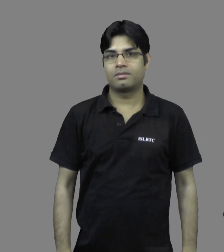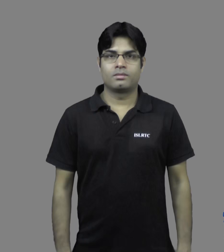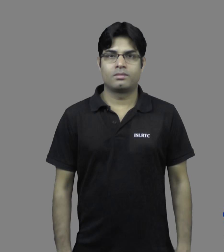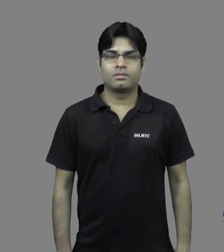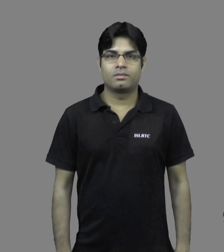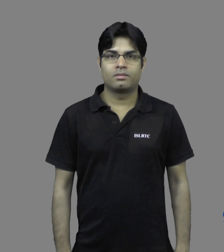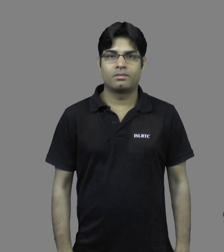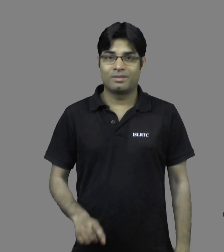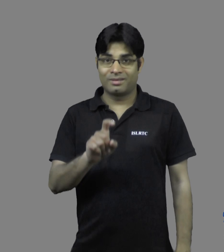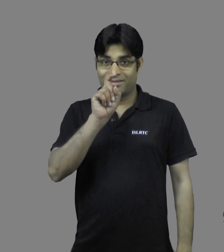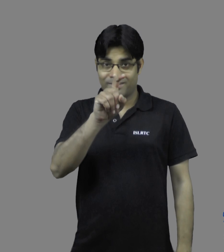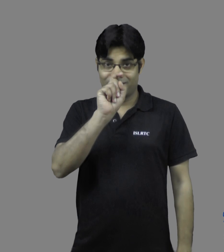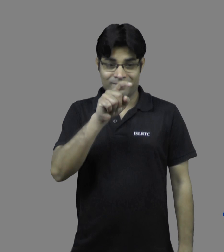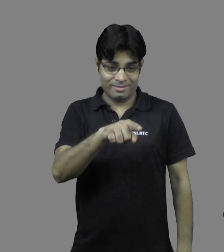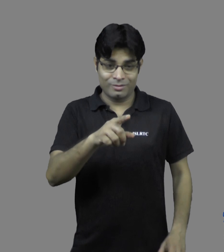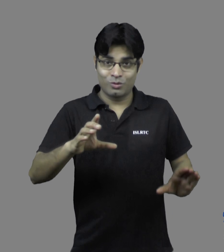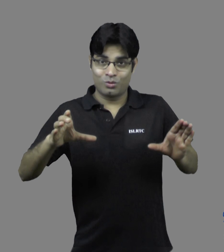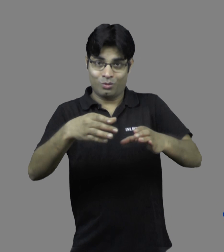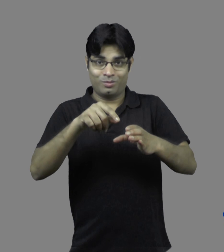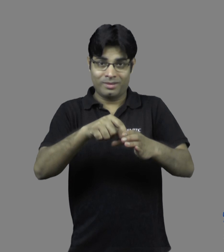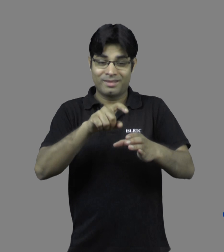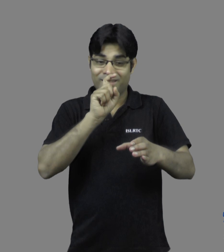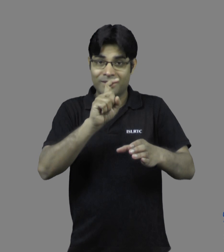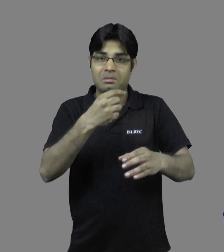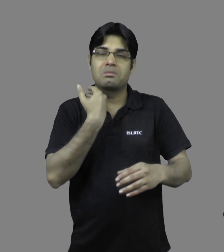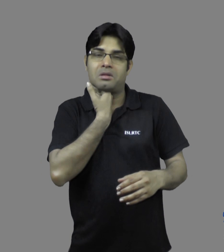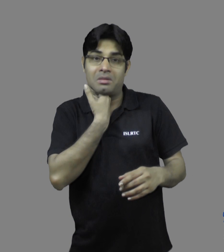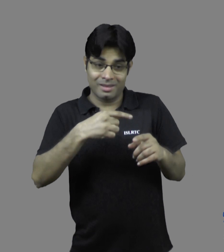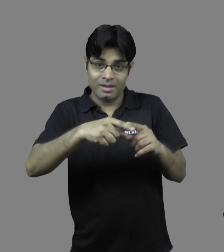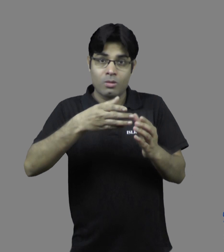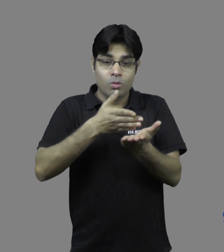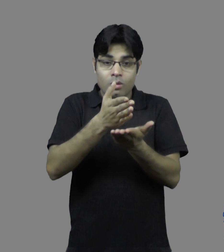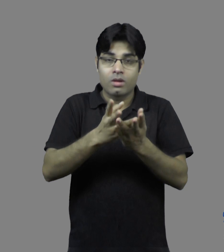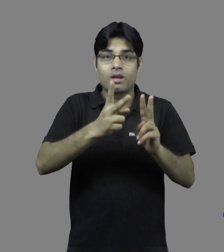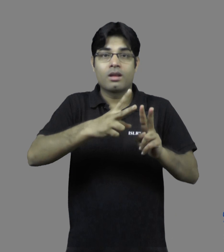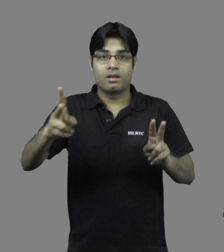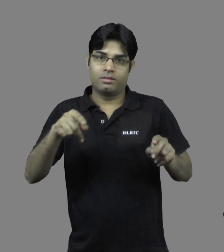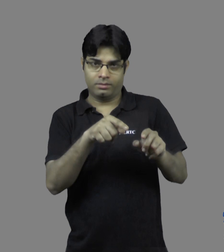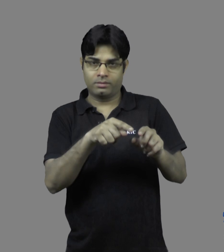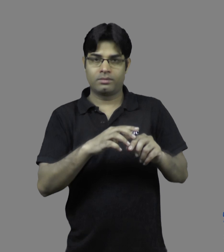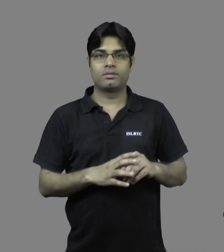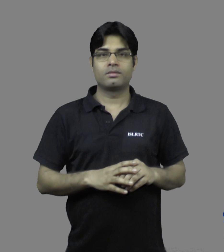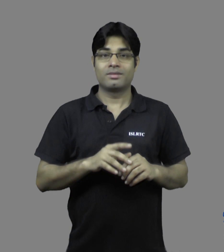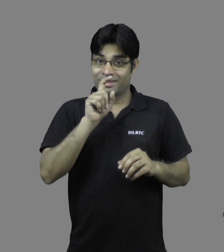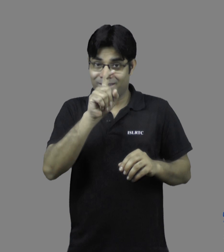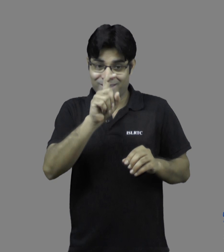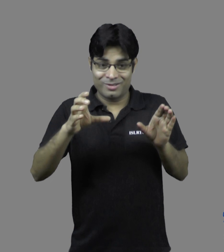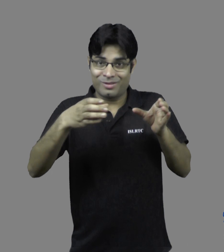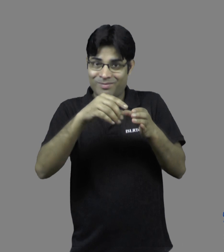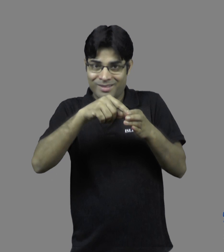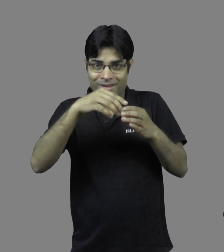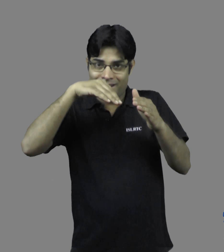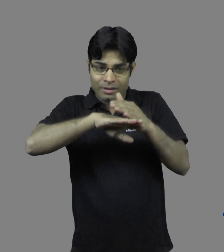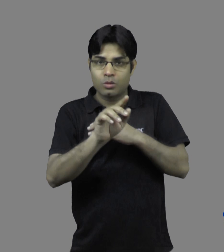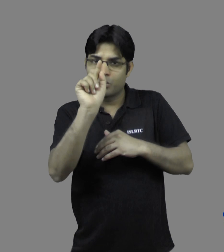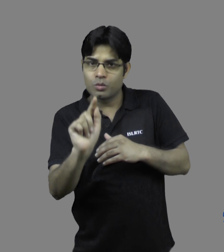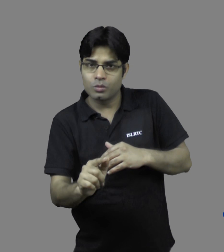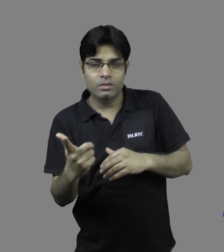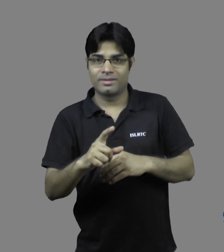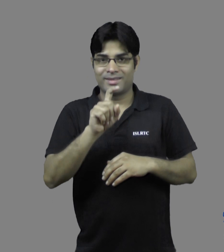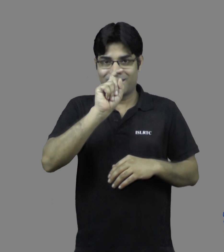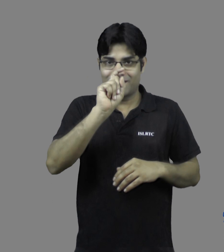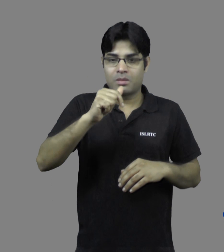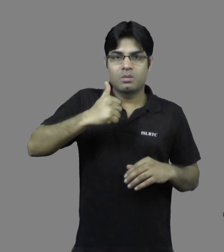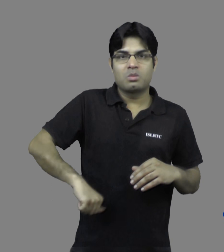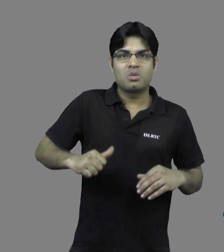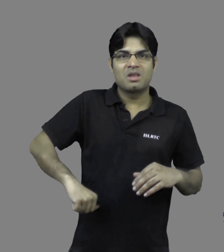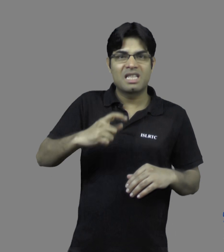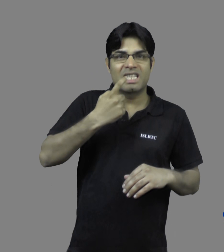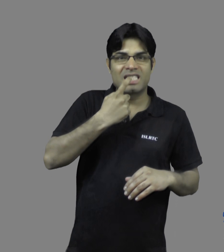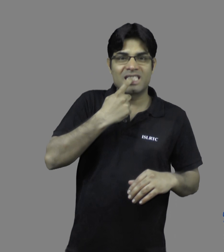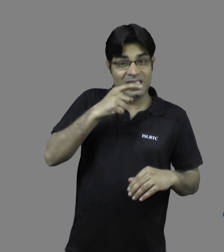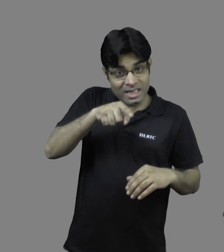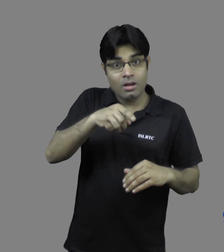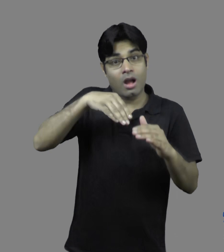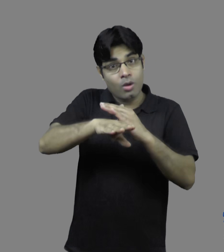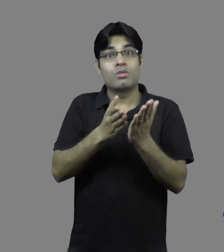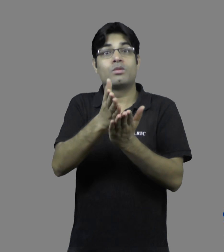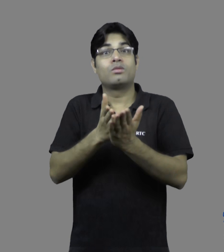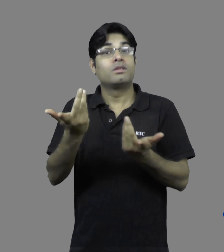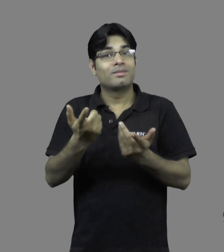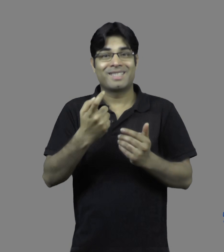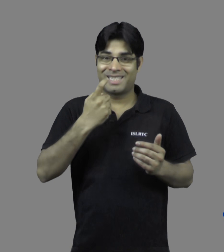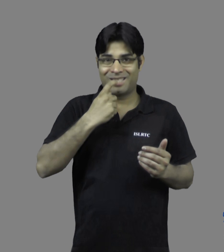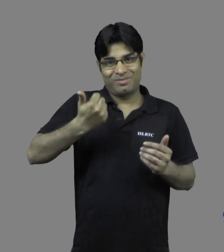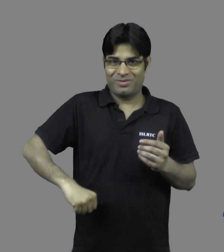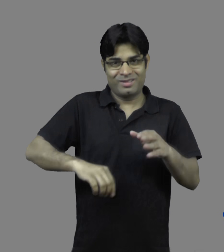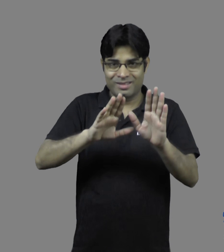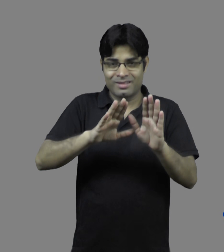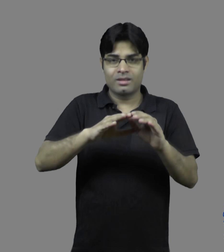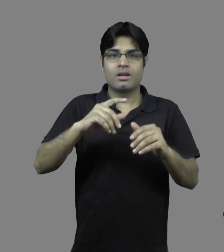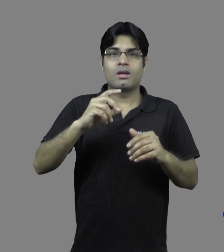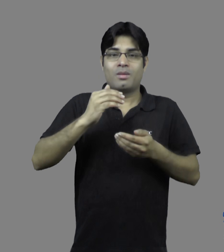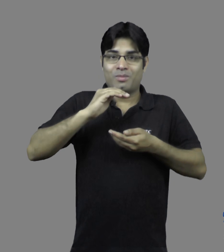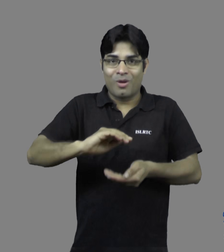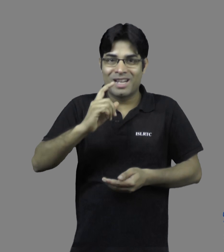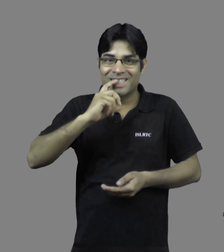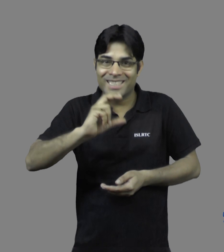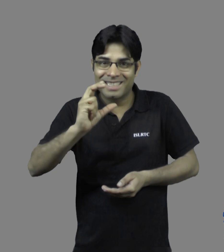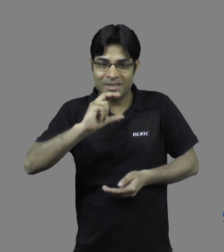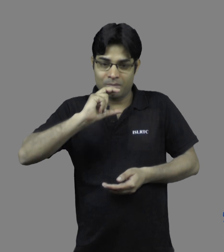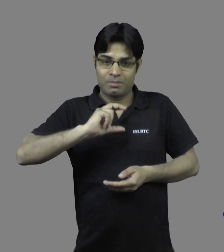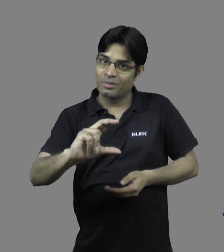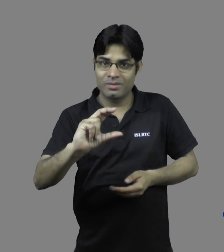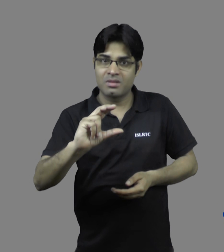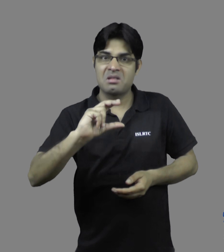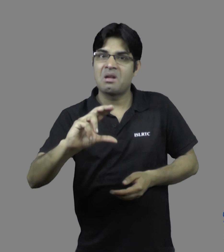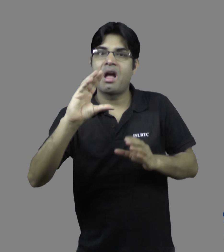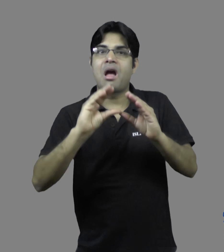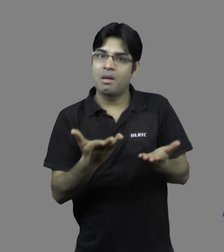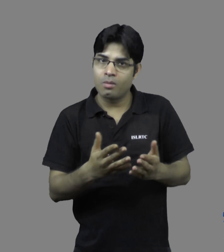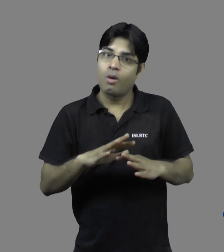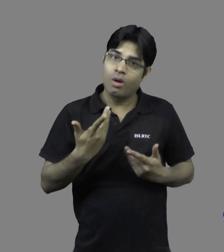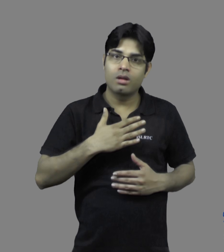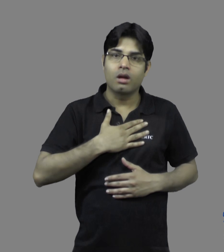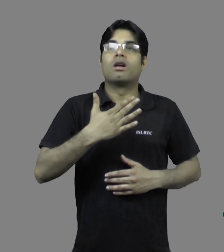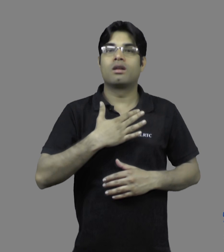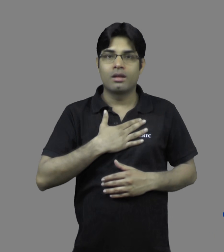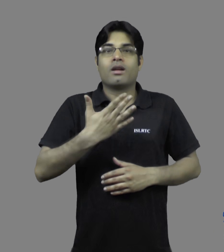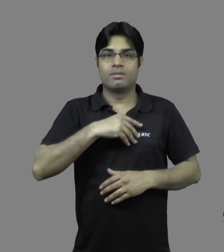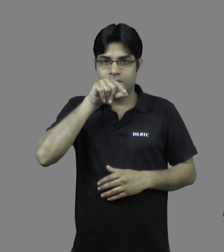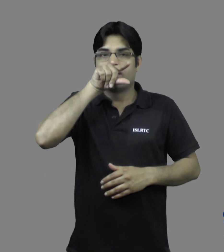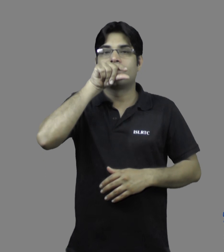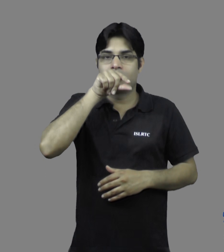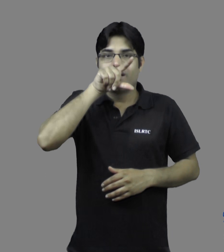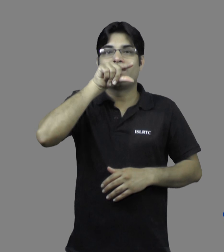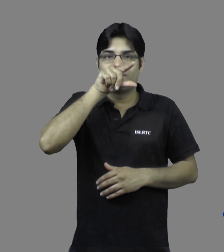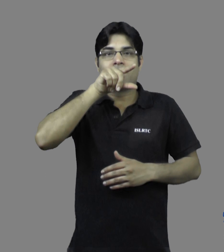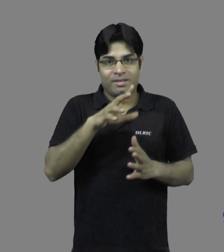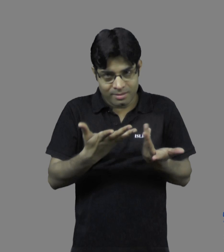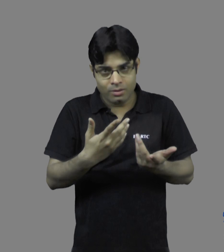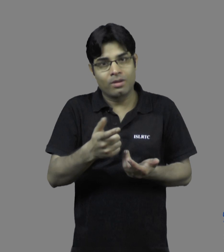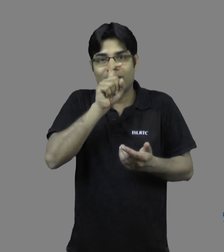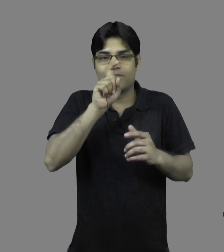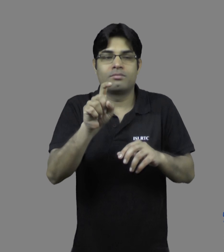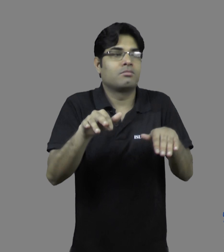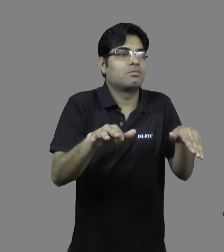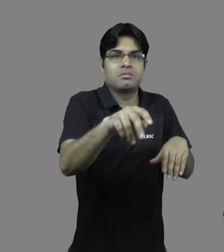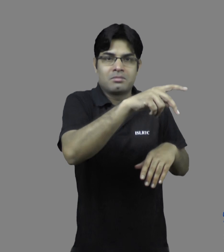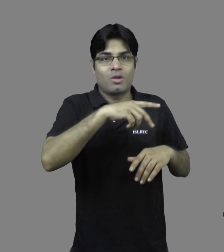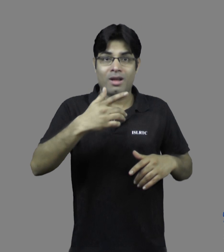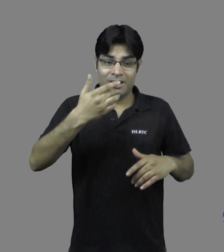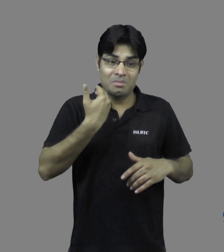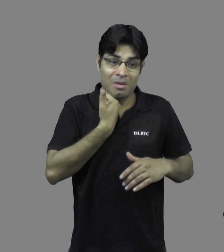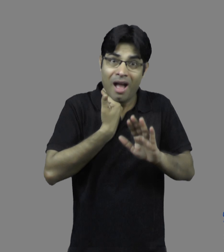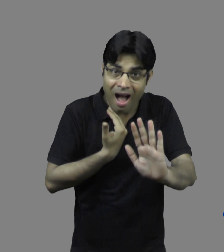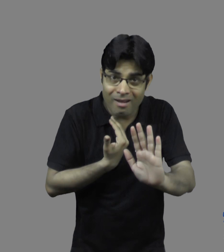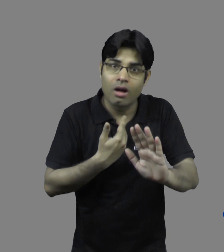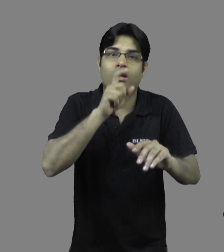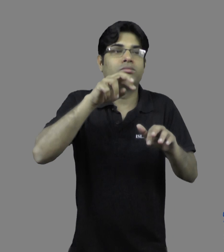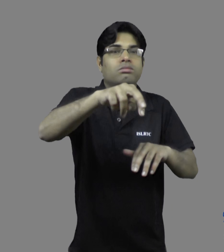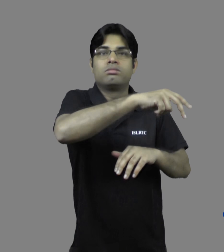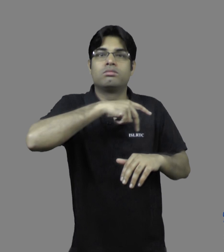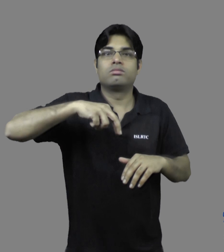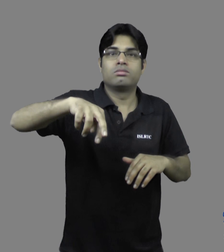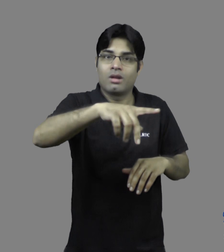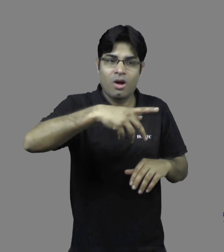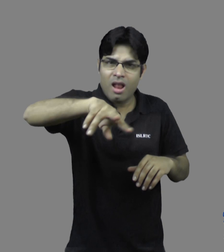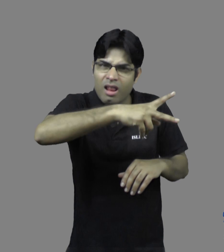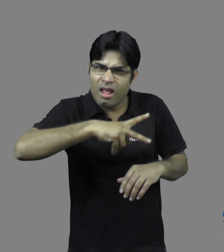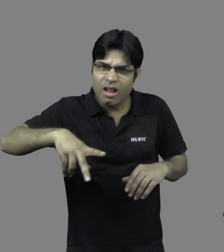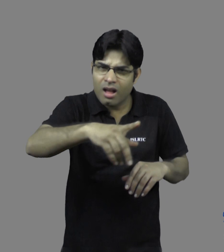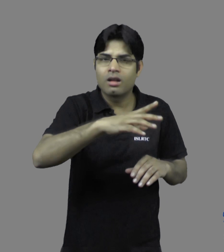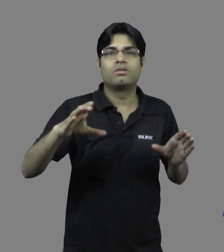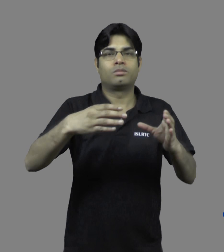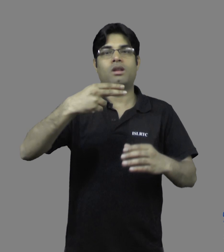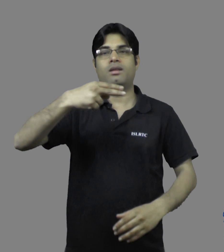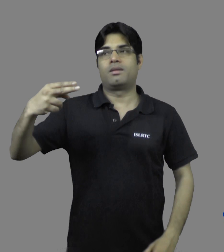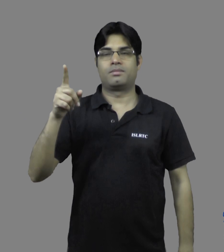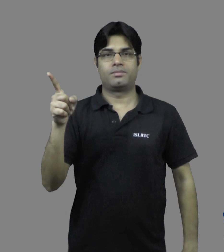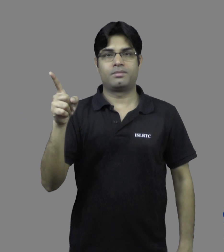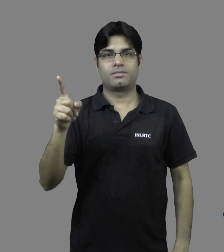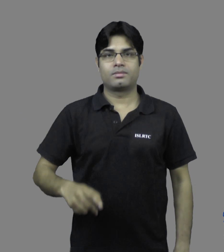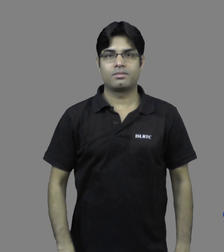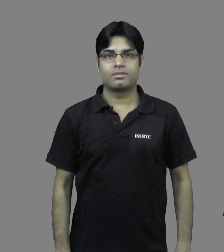Pullorum